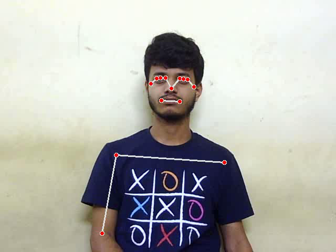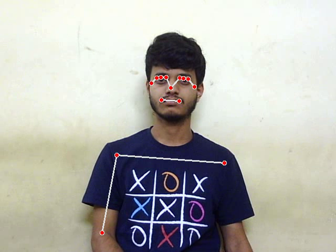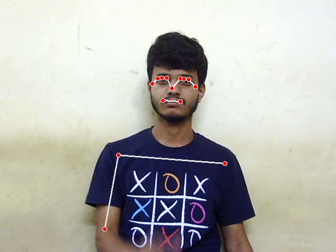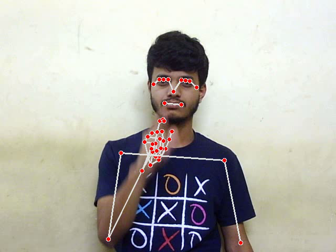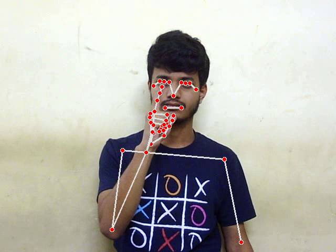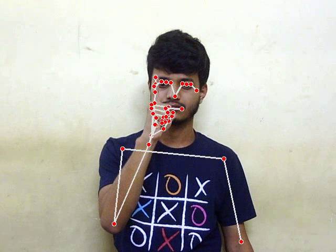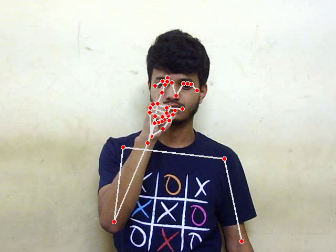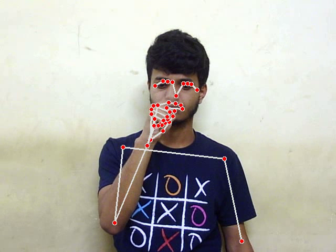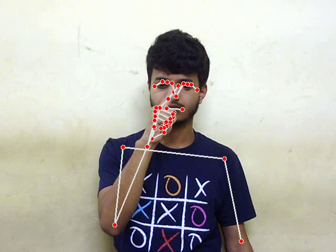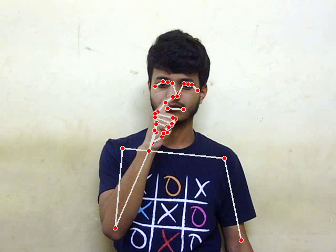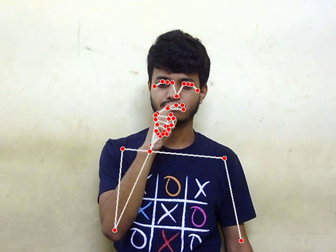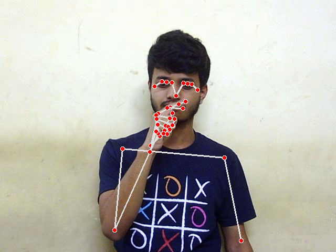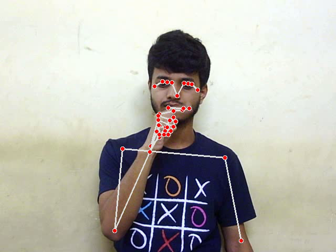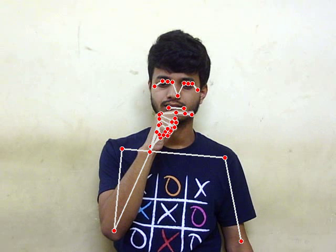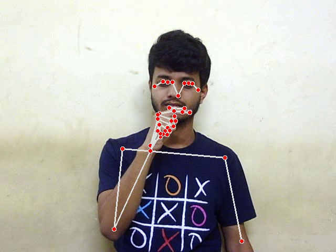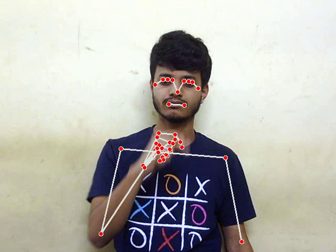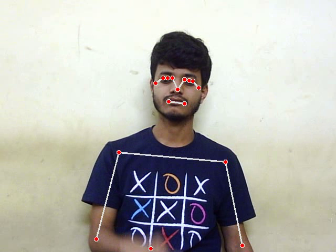who